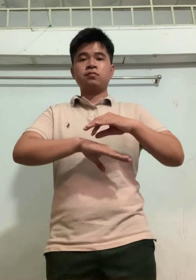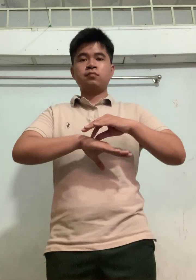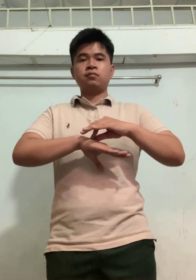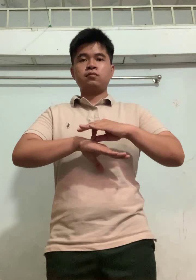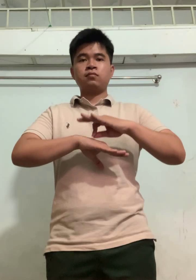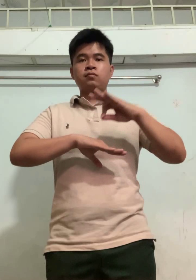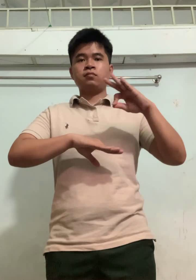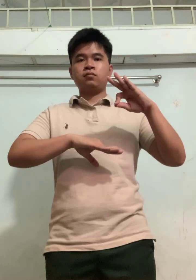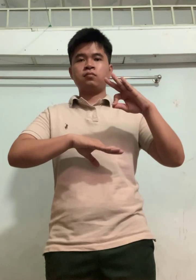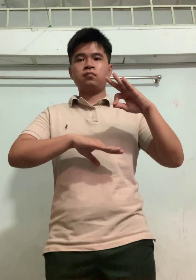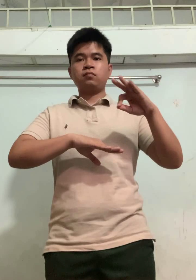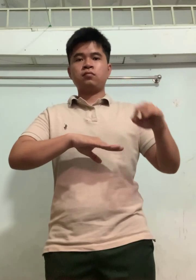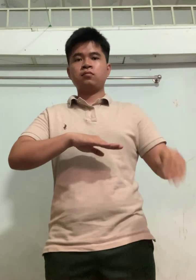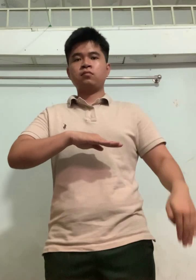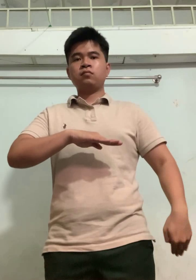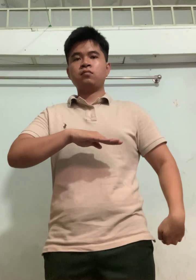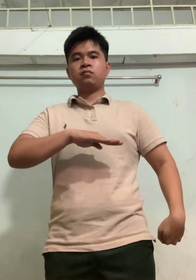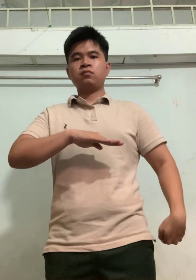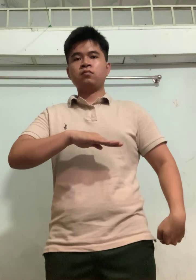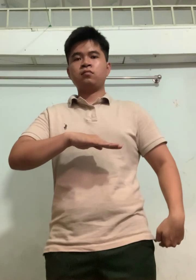tuan sau